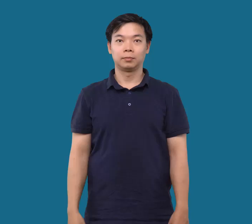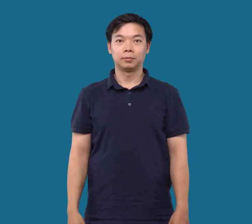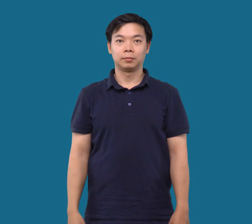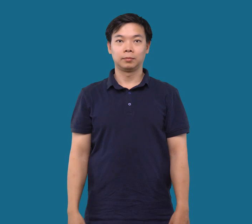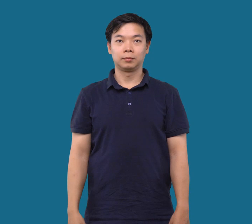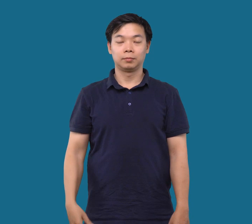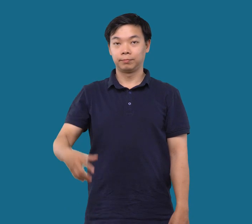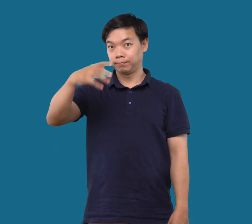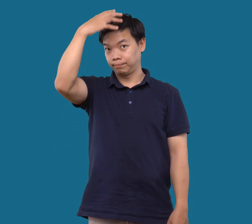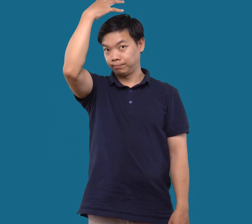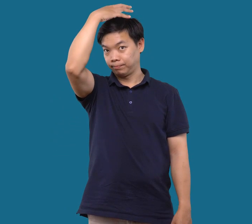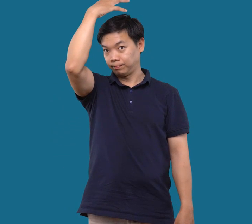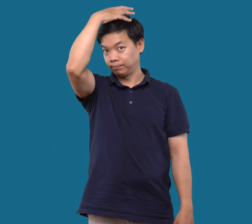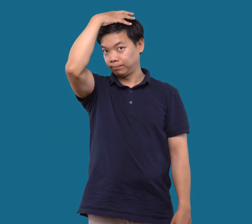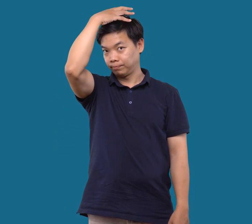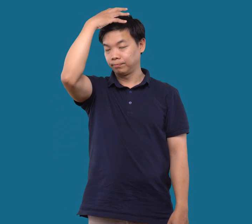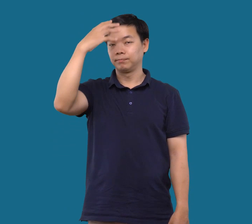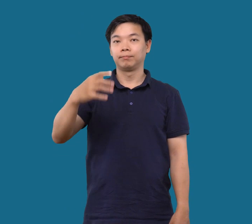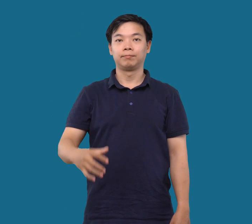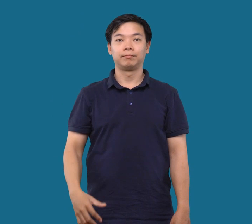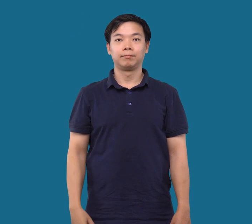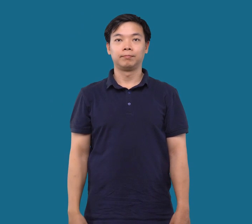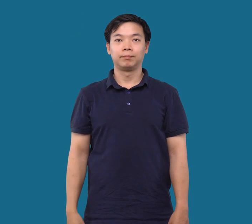mũ